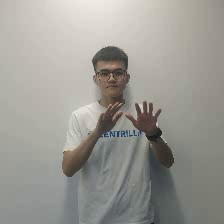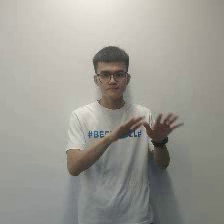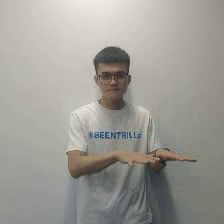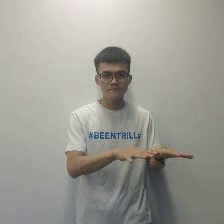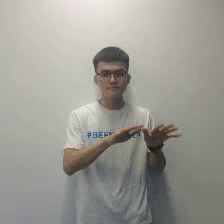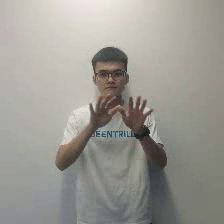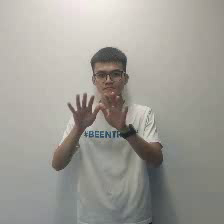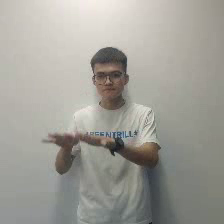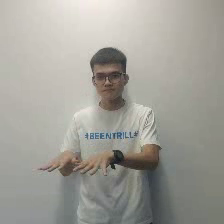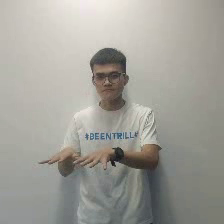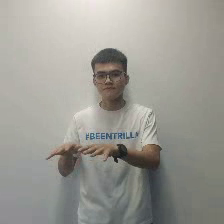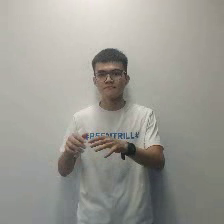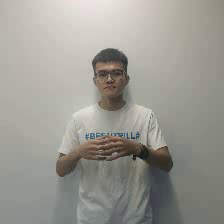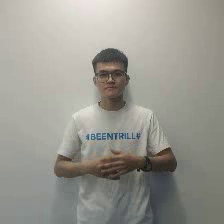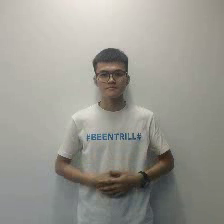Chậm lại